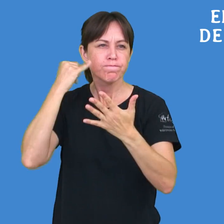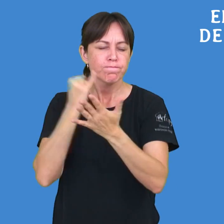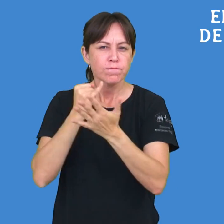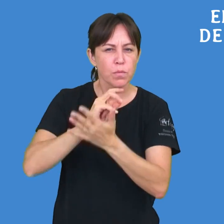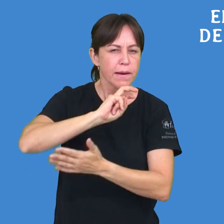probar